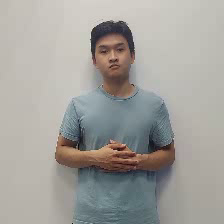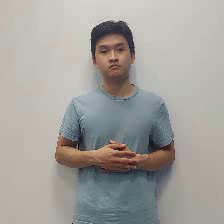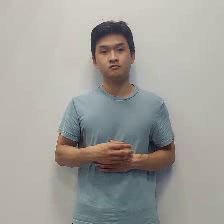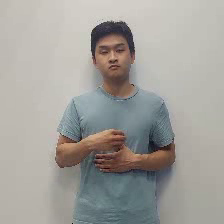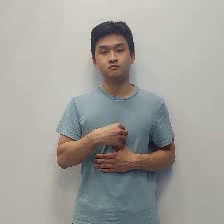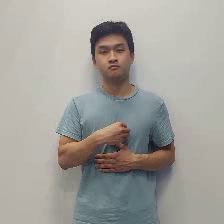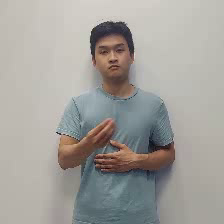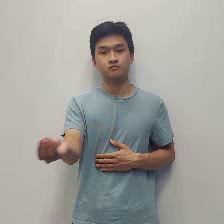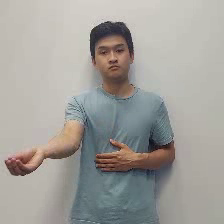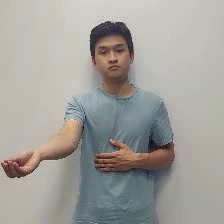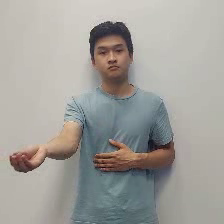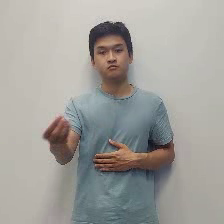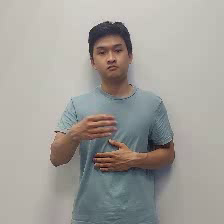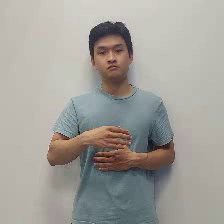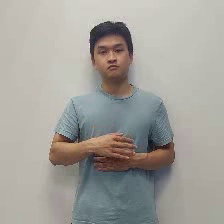Mua